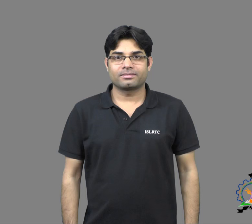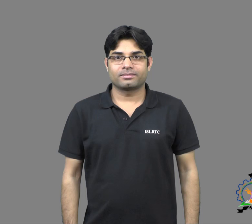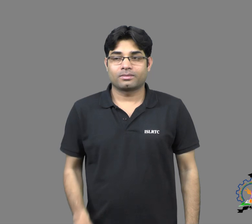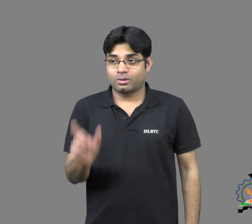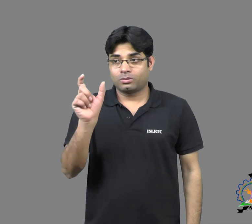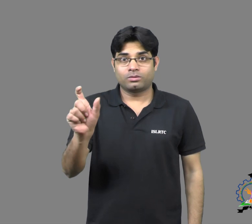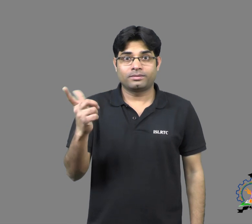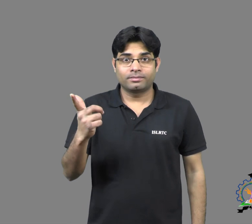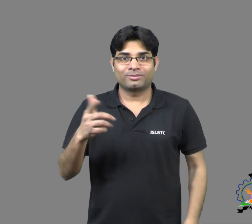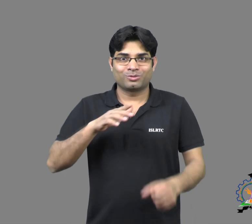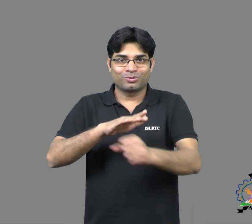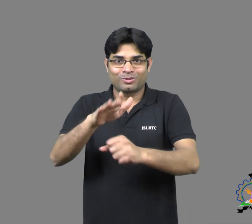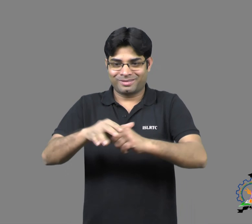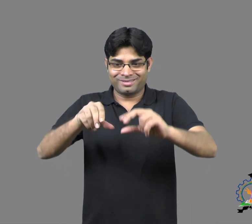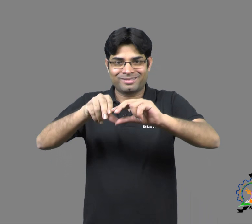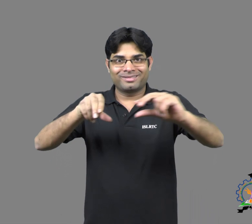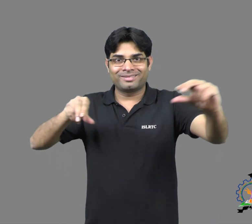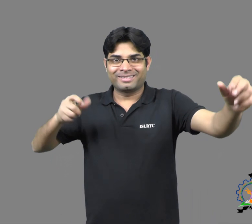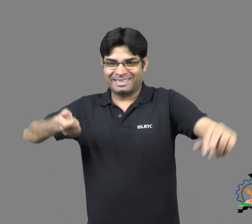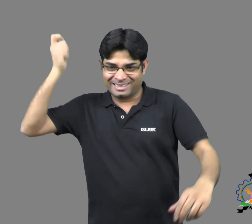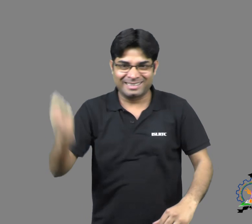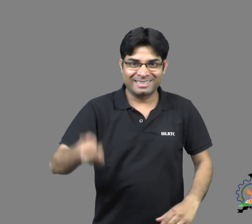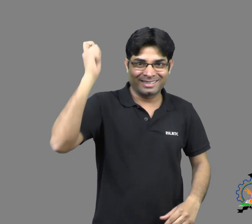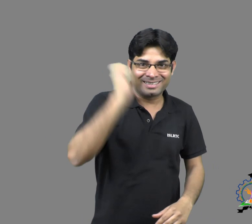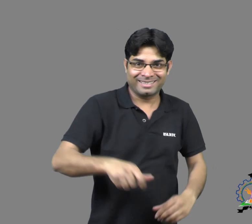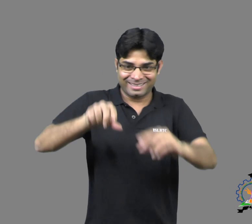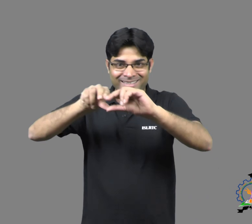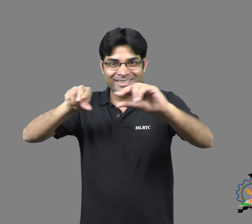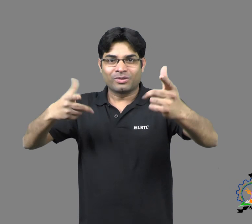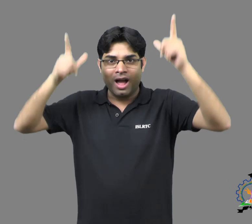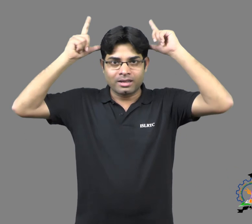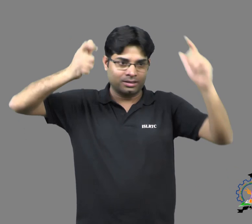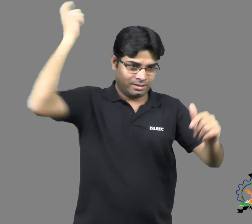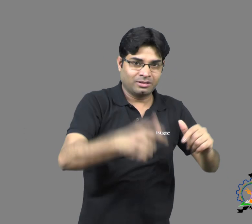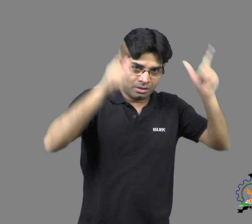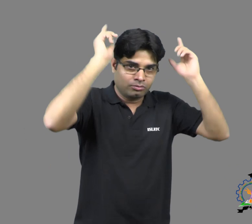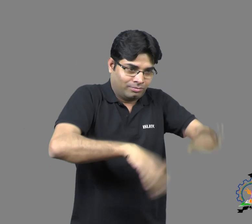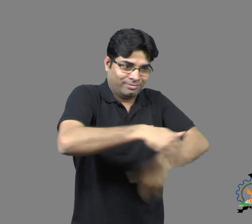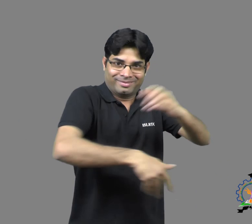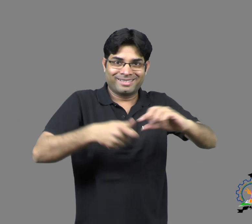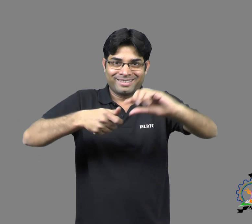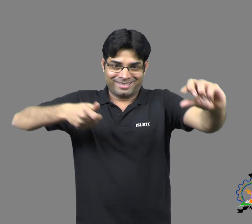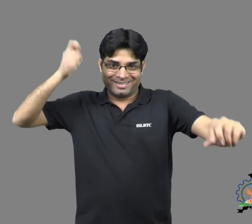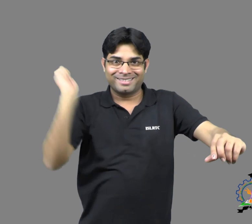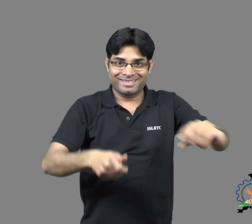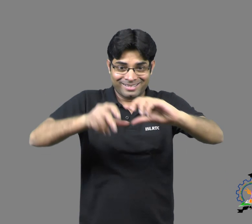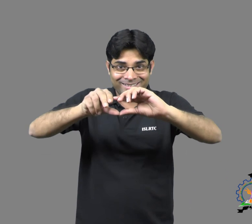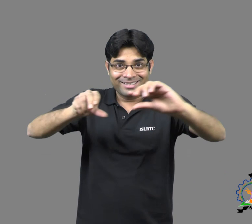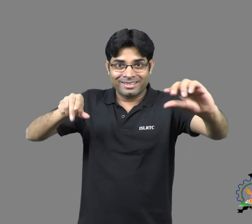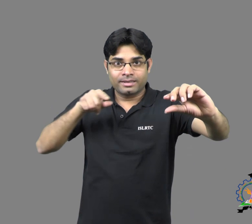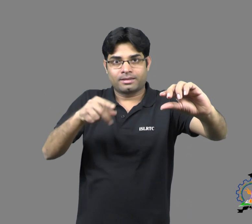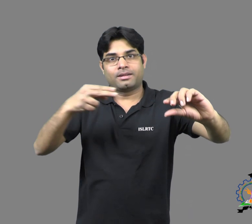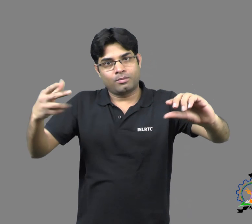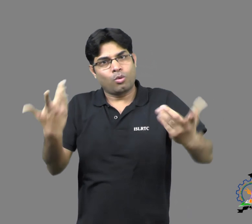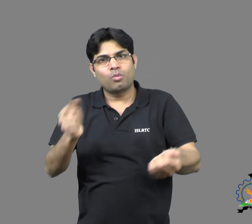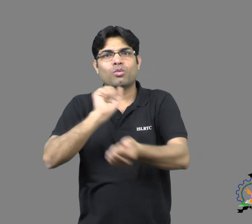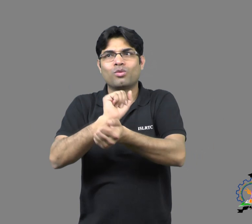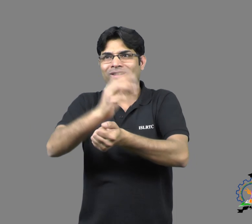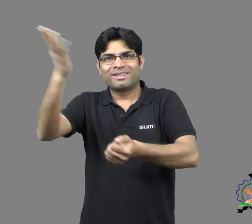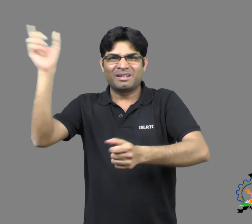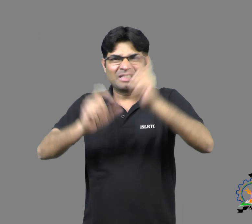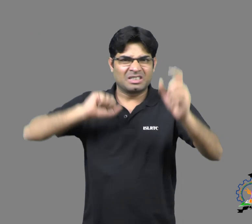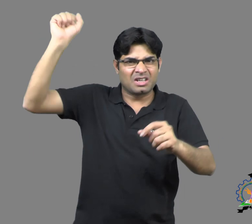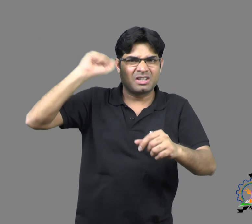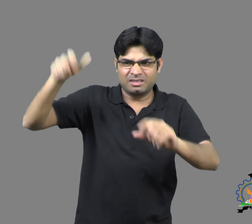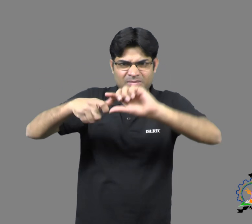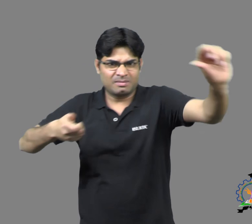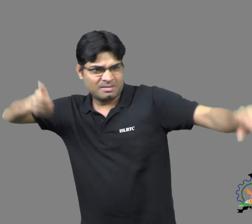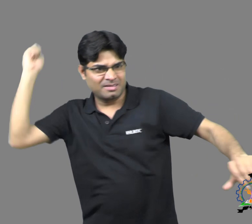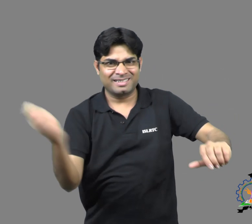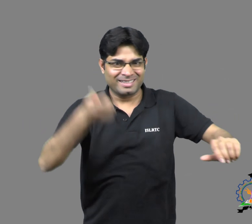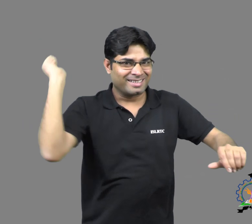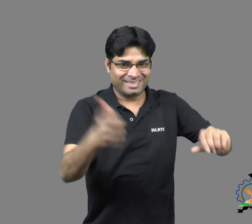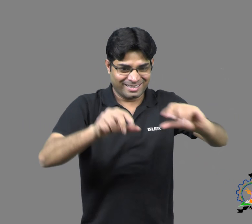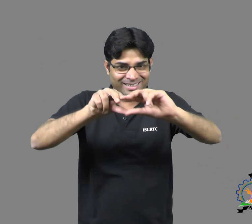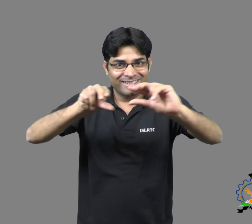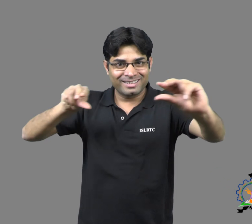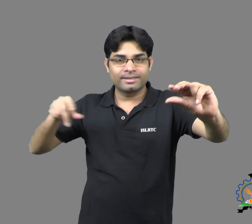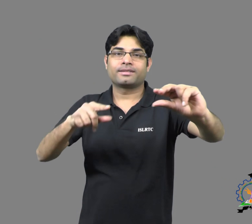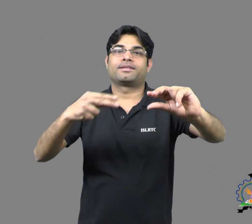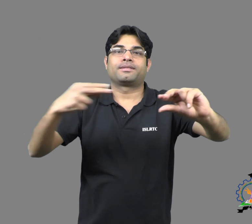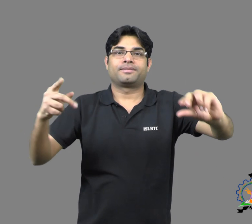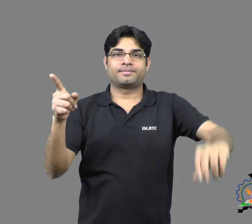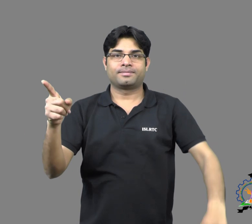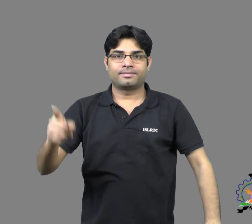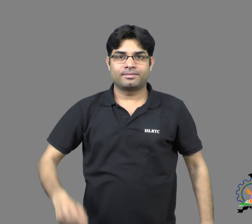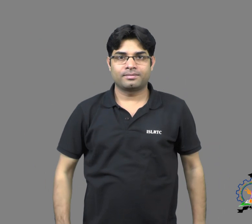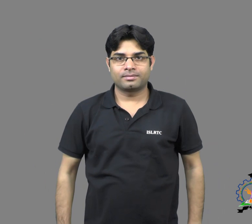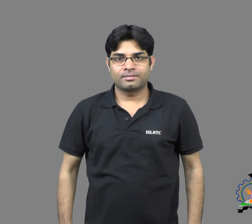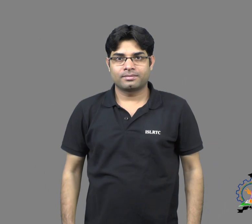Lathi